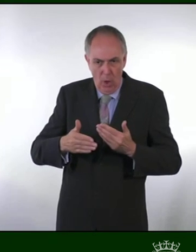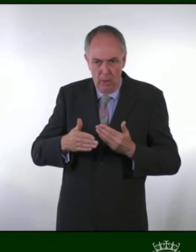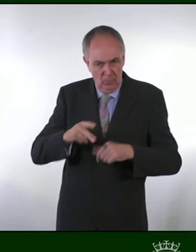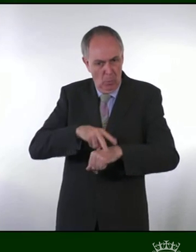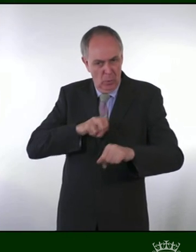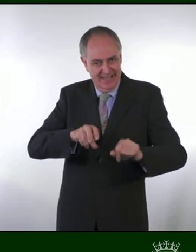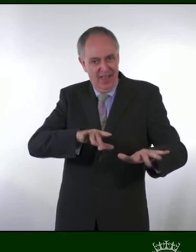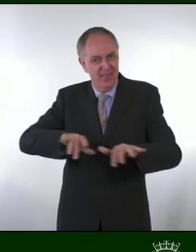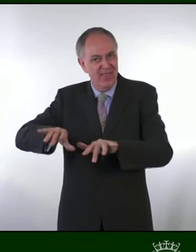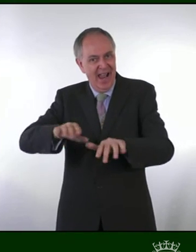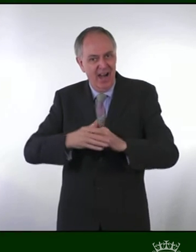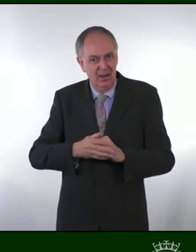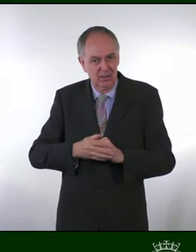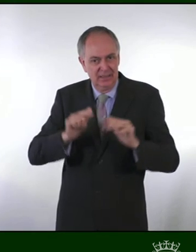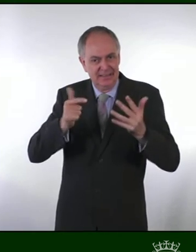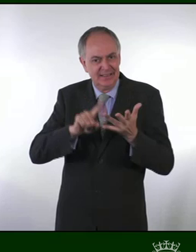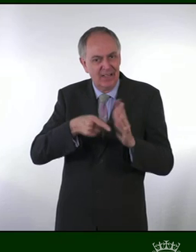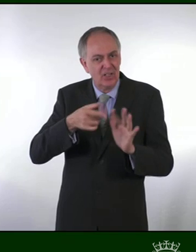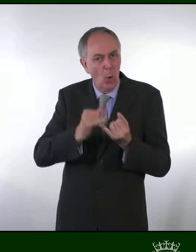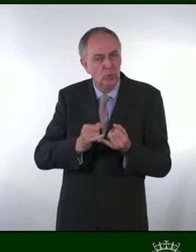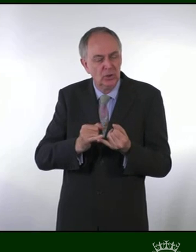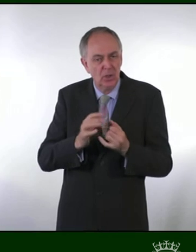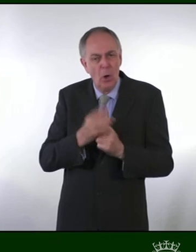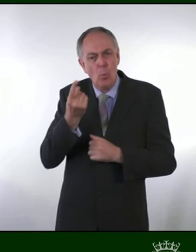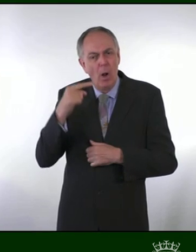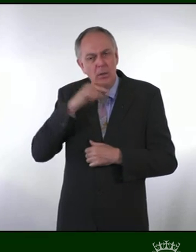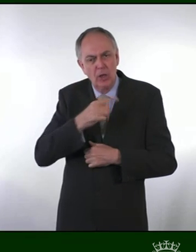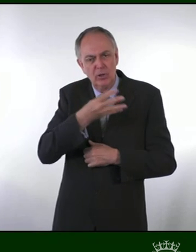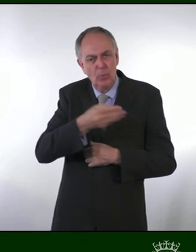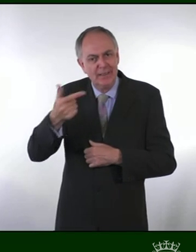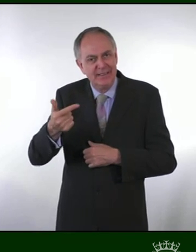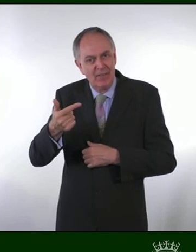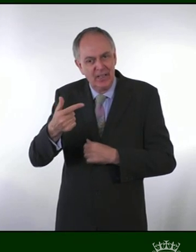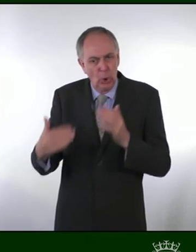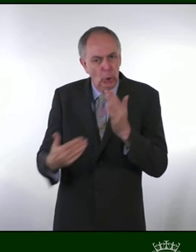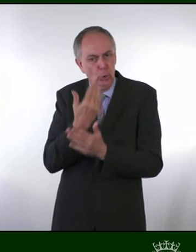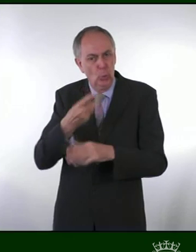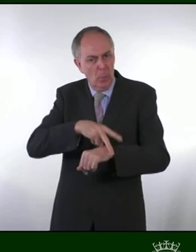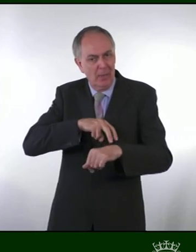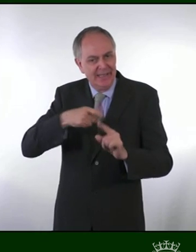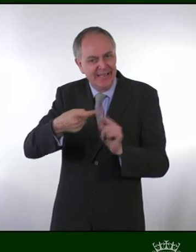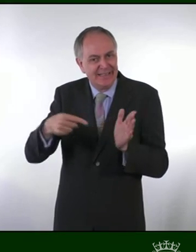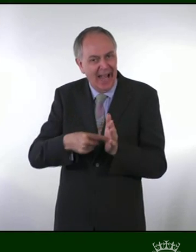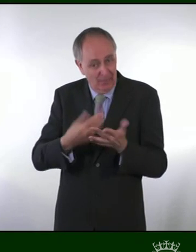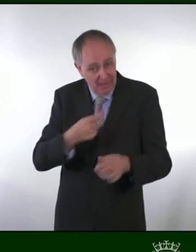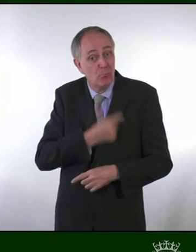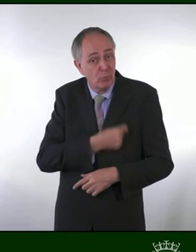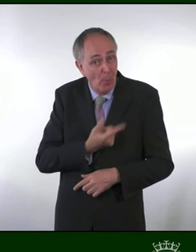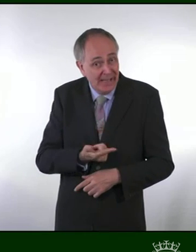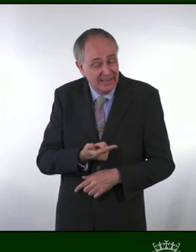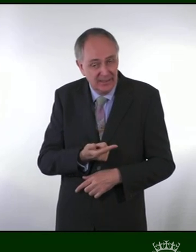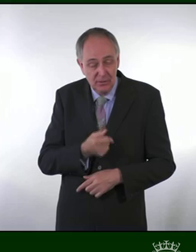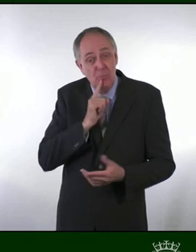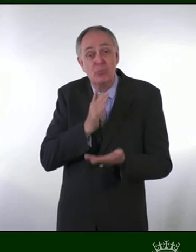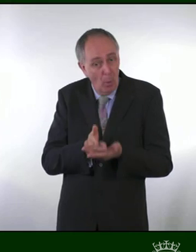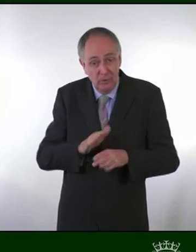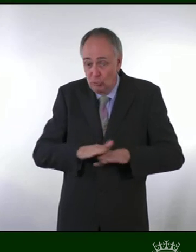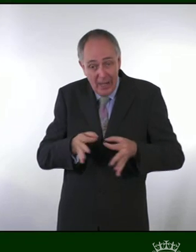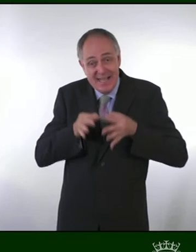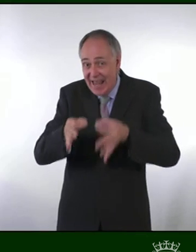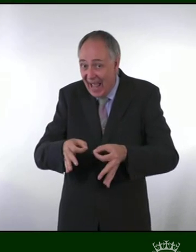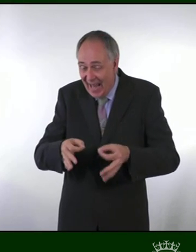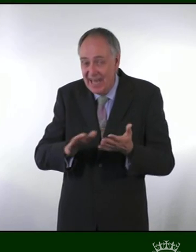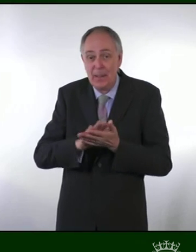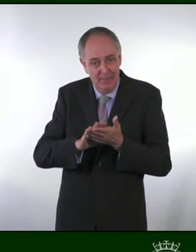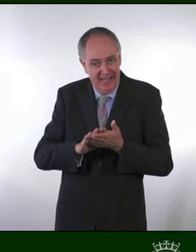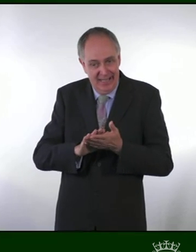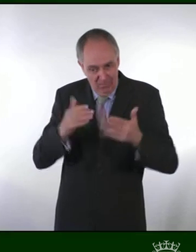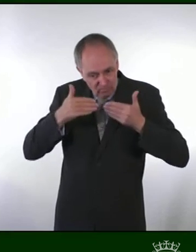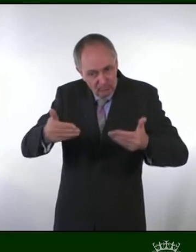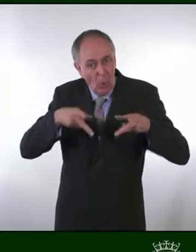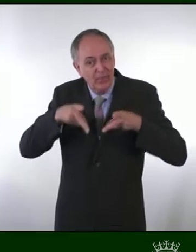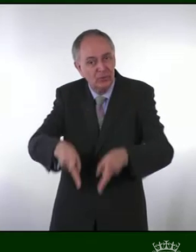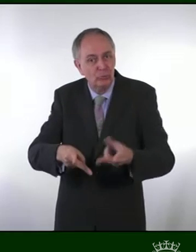Can the Prime Minister confirm that the 147 new police officers promised to Kent will not be delayed and they will be focused on frontline policing to tackle antisocial behaviour?